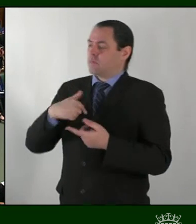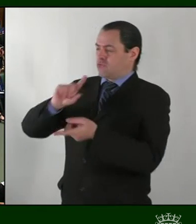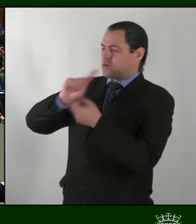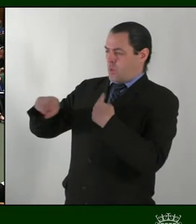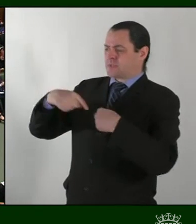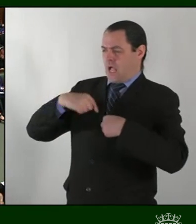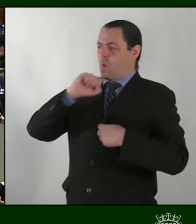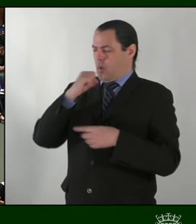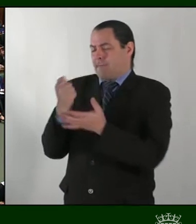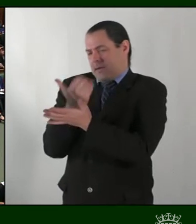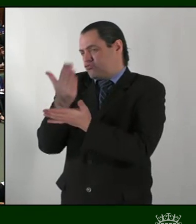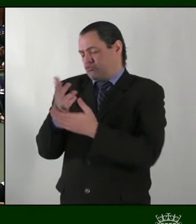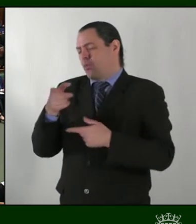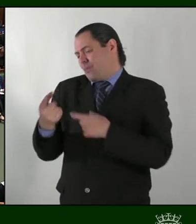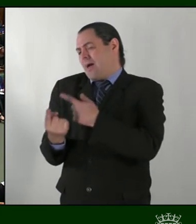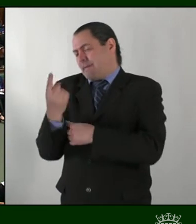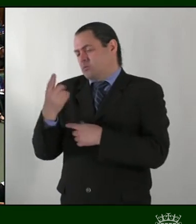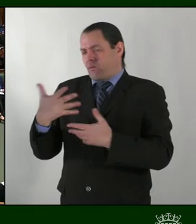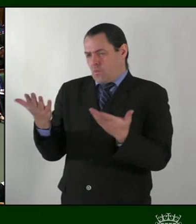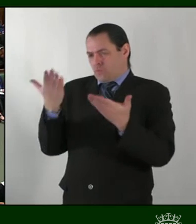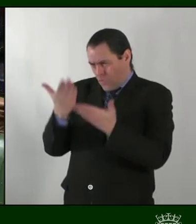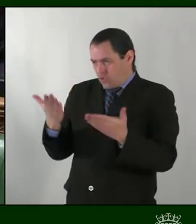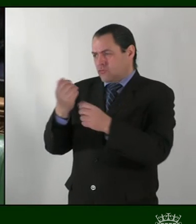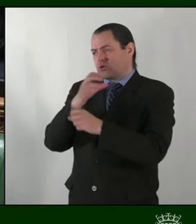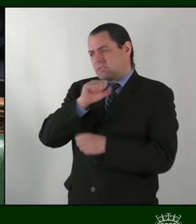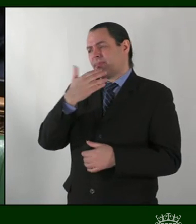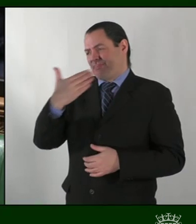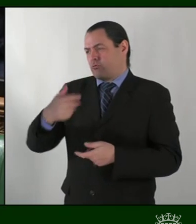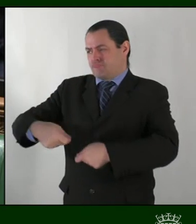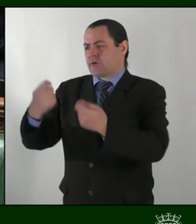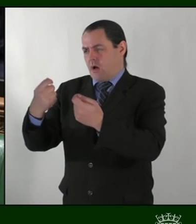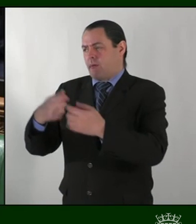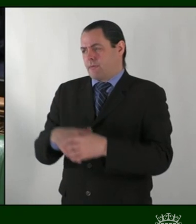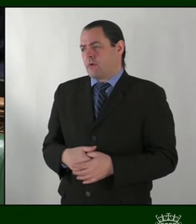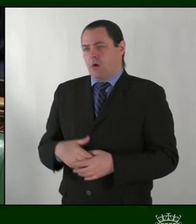I certainly will make that undertaking to the honourable Gentleman. I am glad that he has raised this matter.